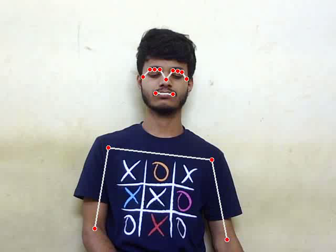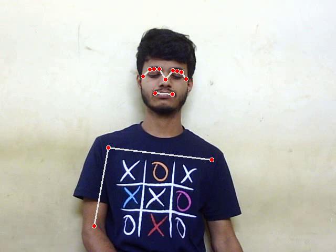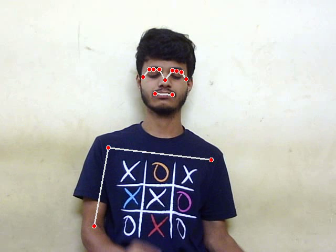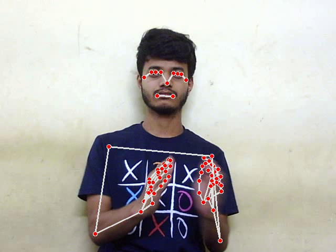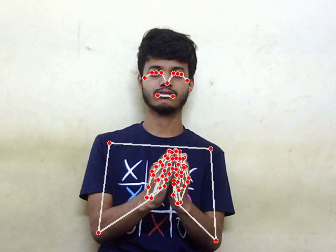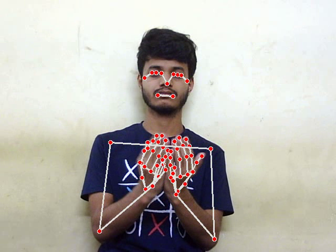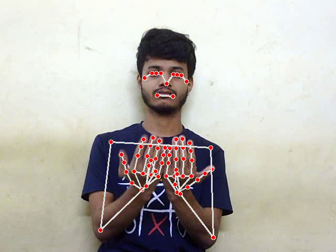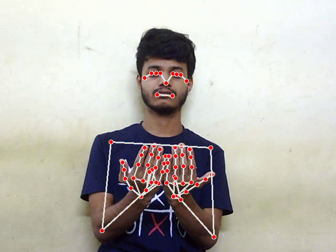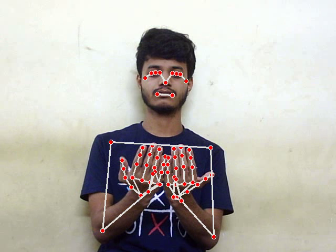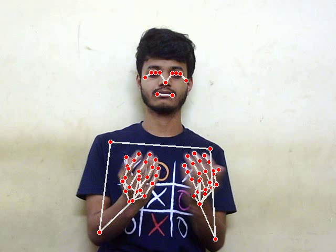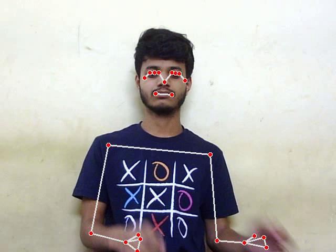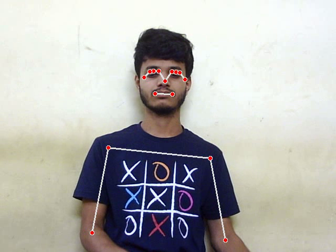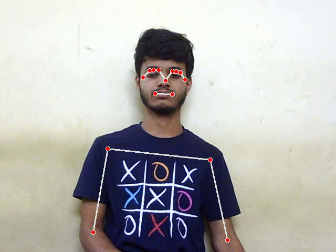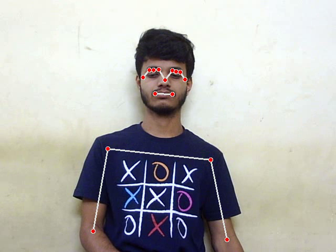book